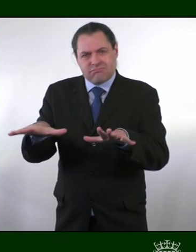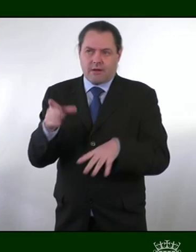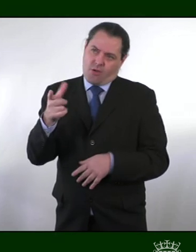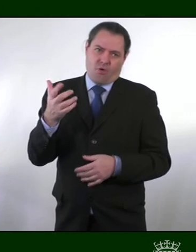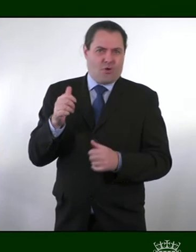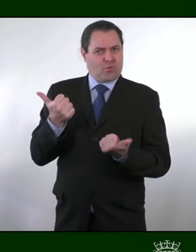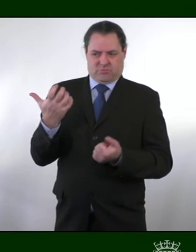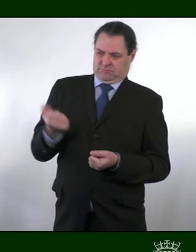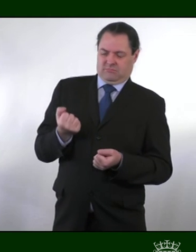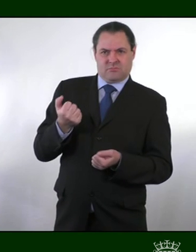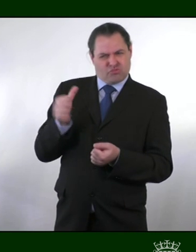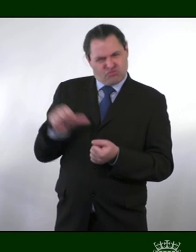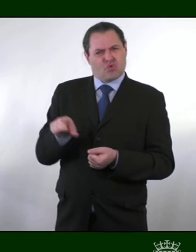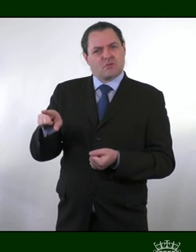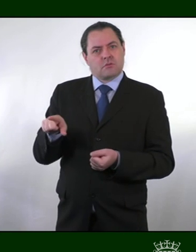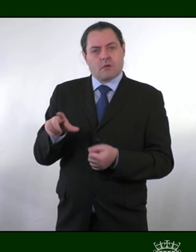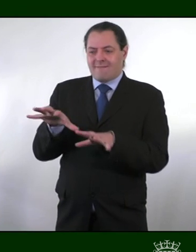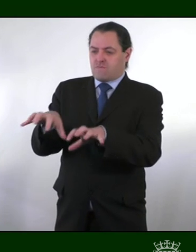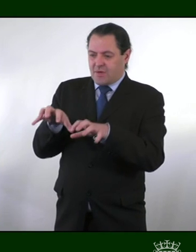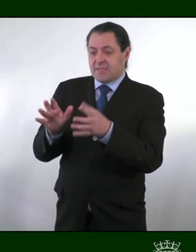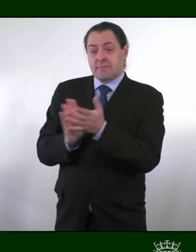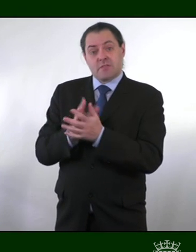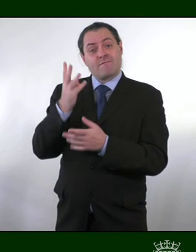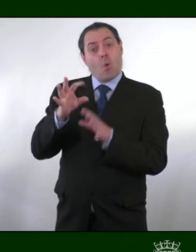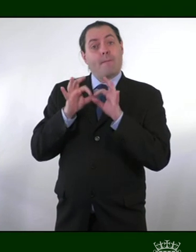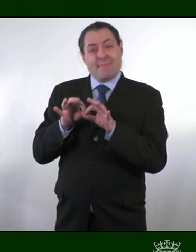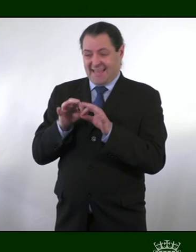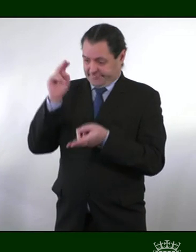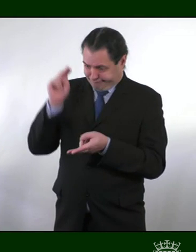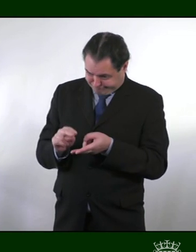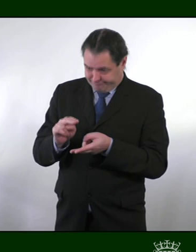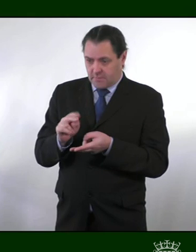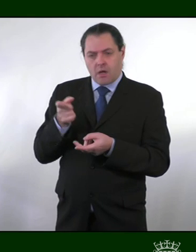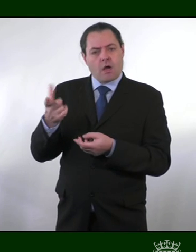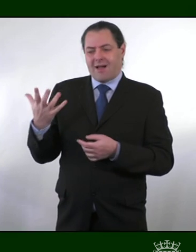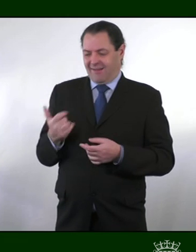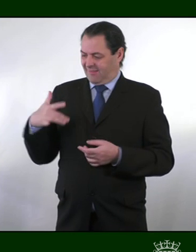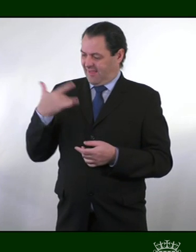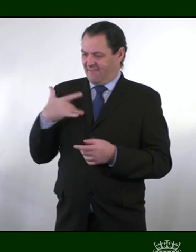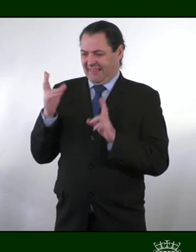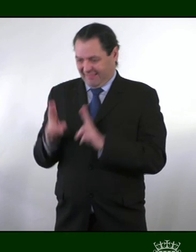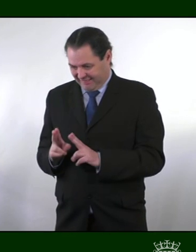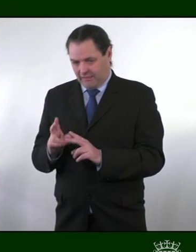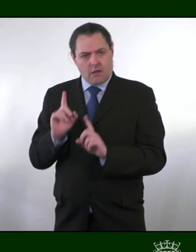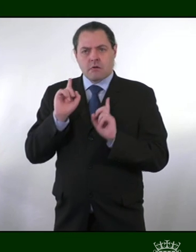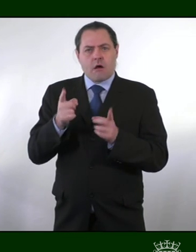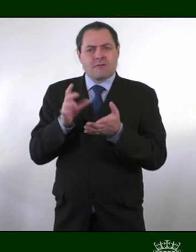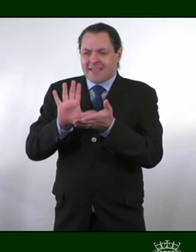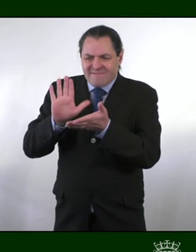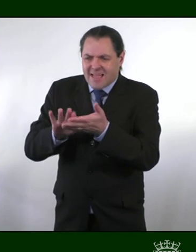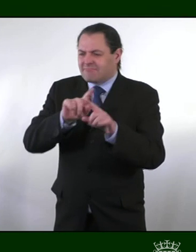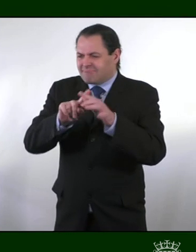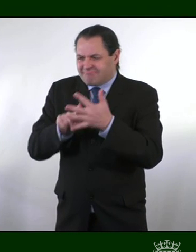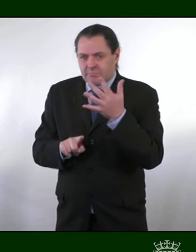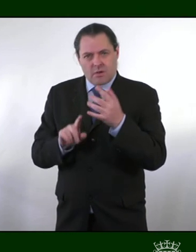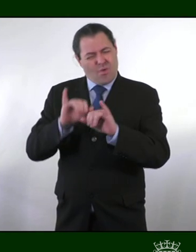A public sector pay freeze takes £4 billion out of the economy, squeezes living standards and starves the economy of investment at the very worst possible time.